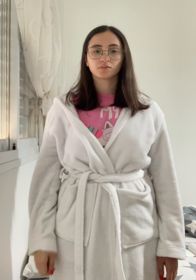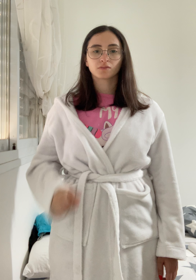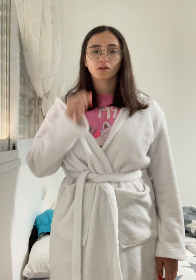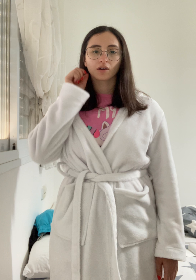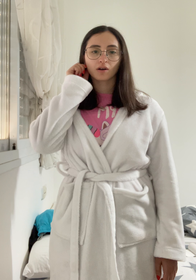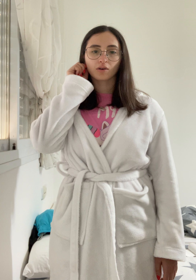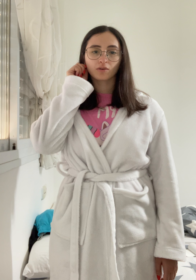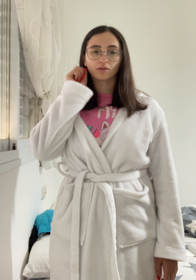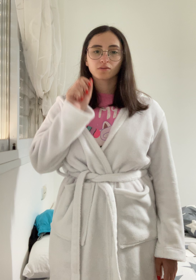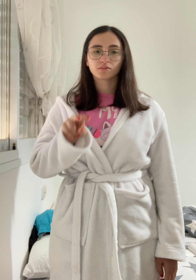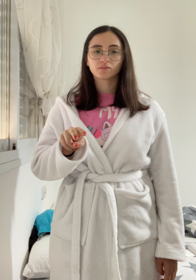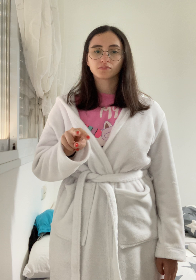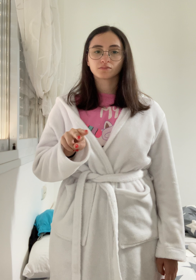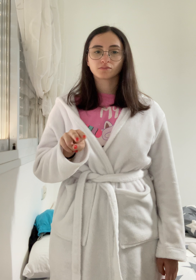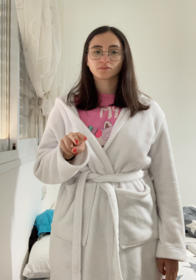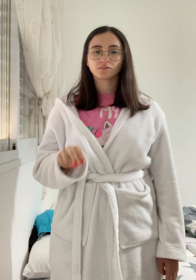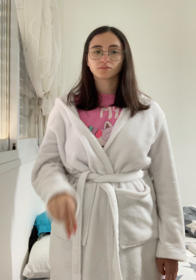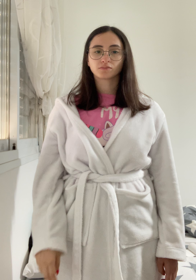אחות